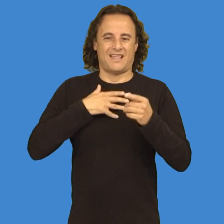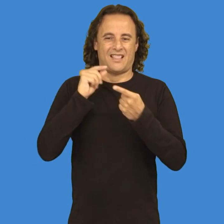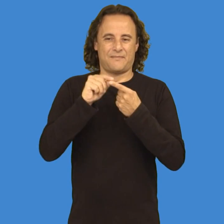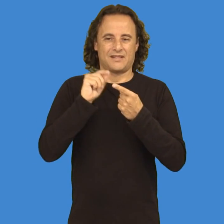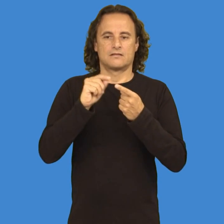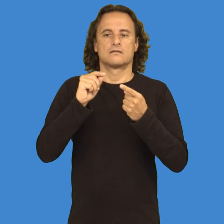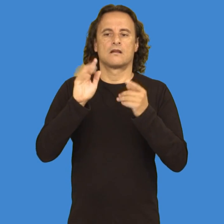diabetes